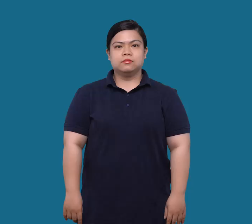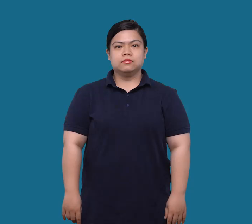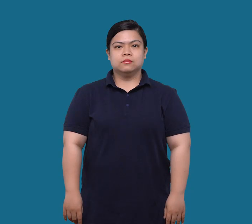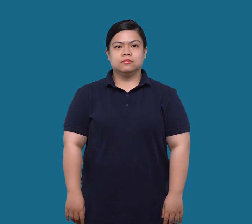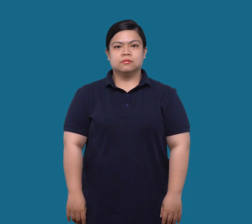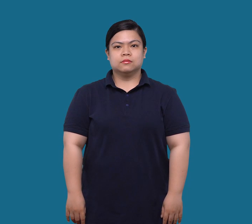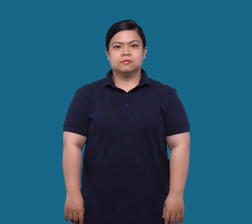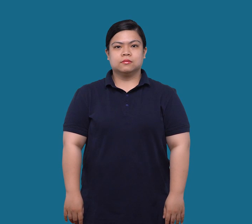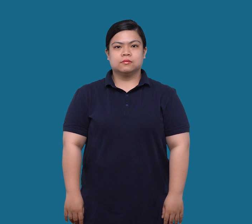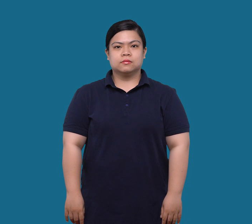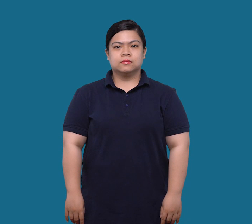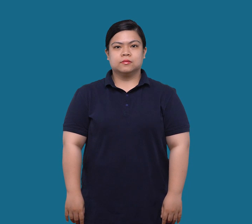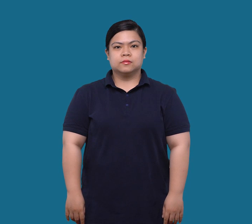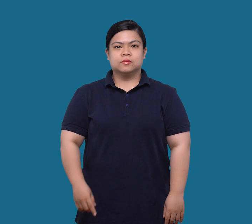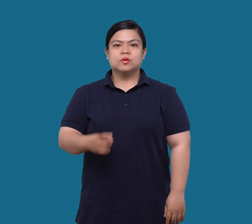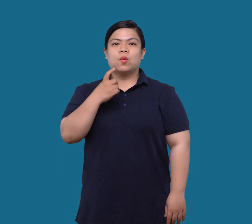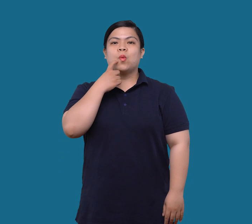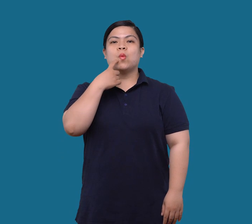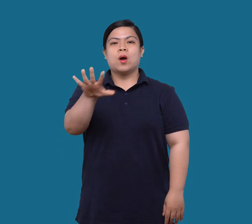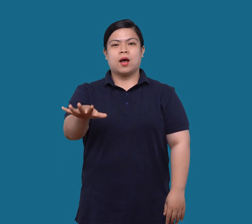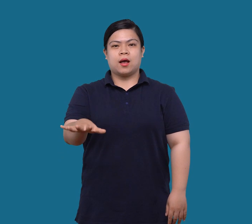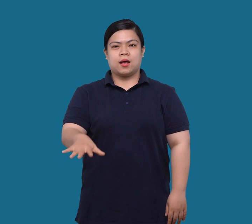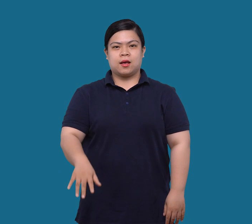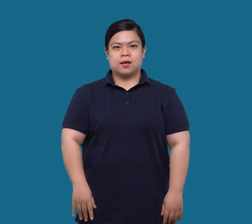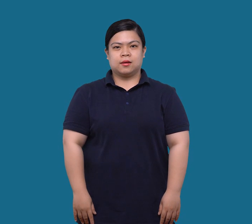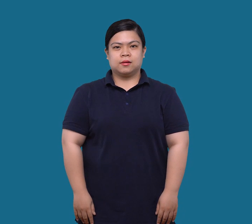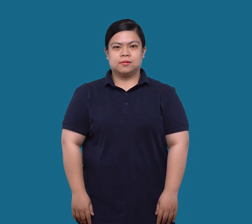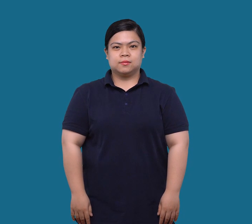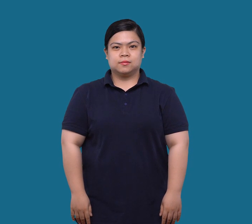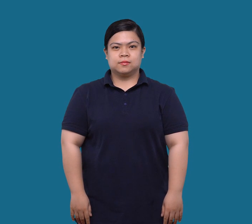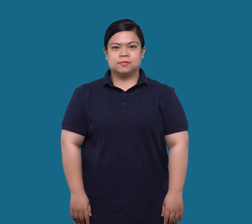đùa